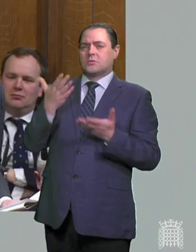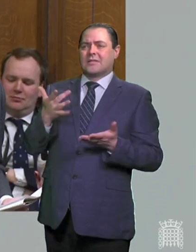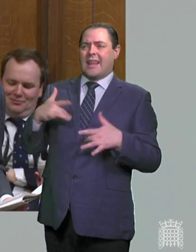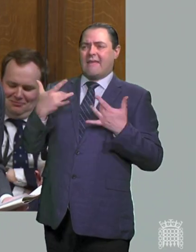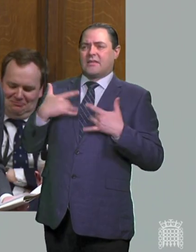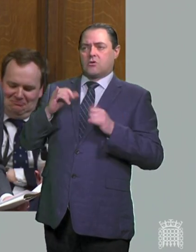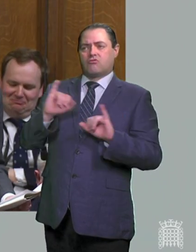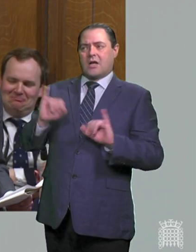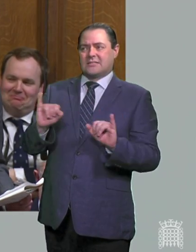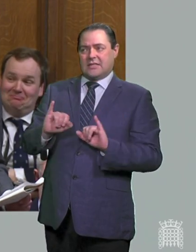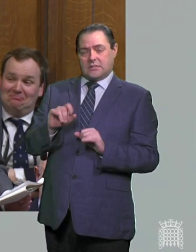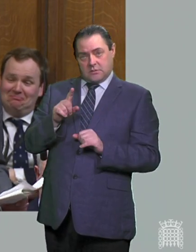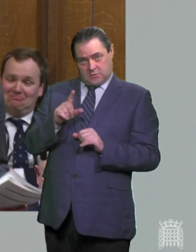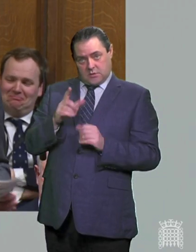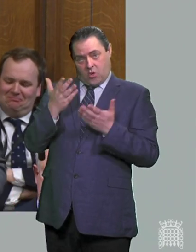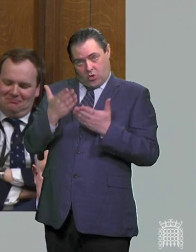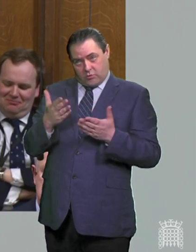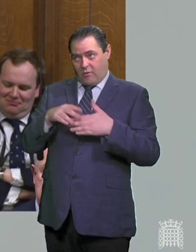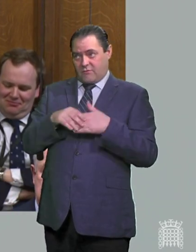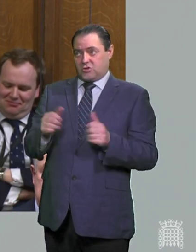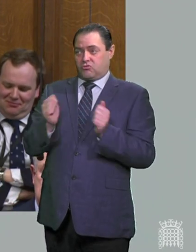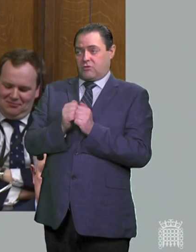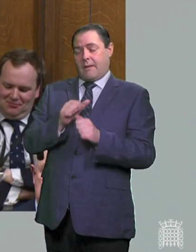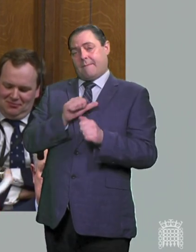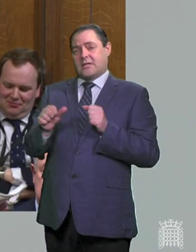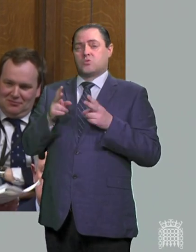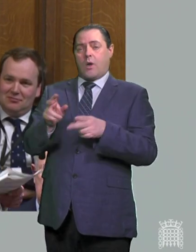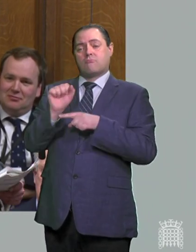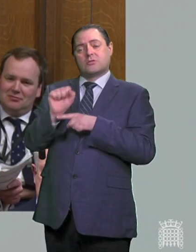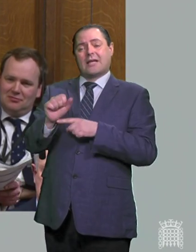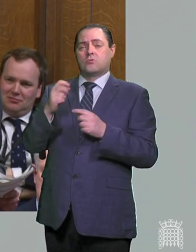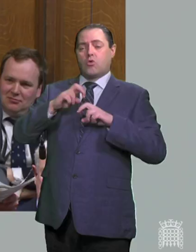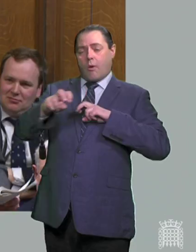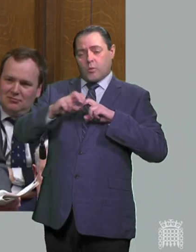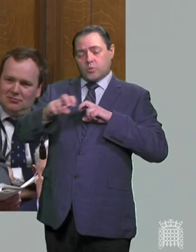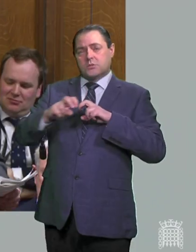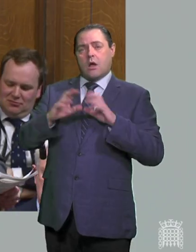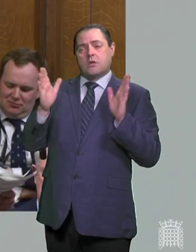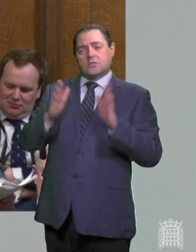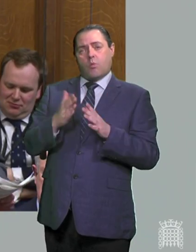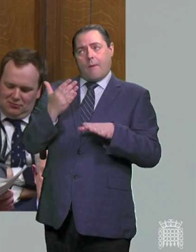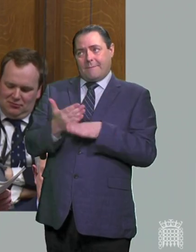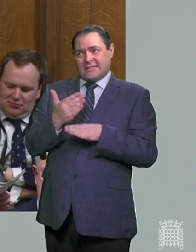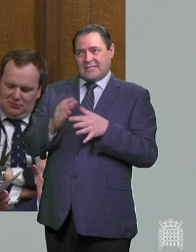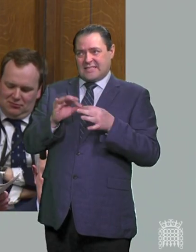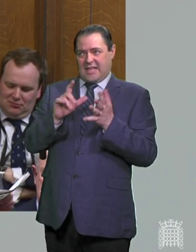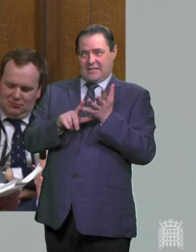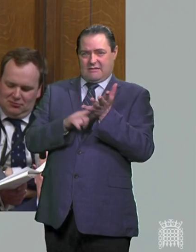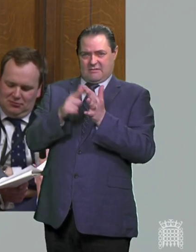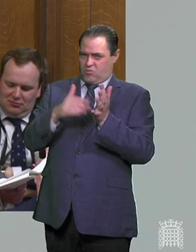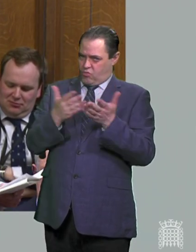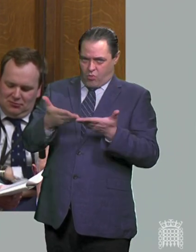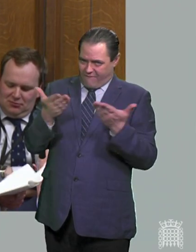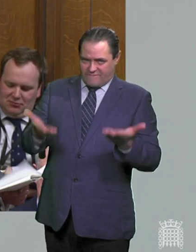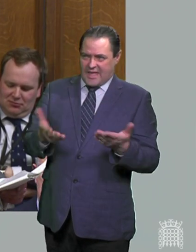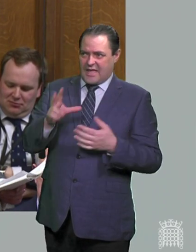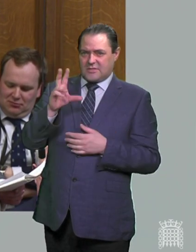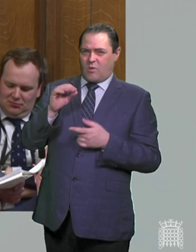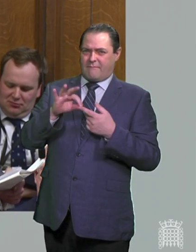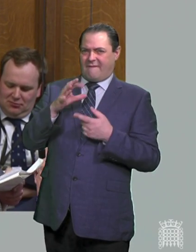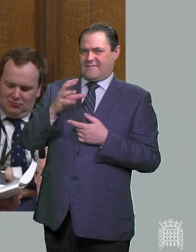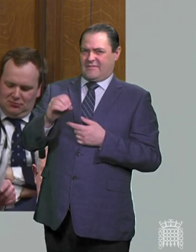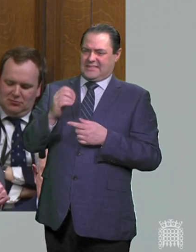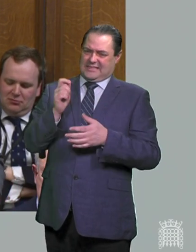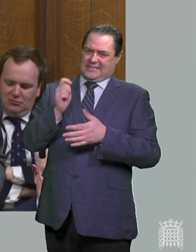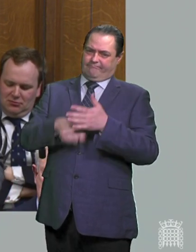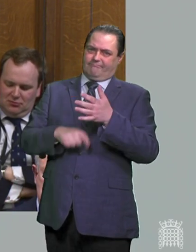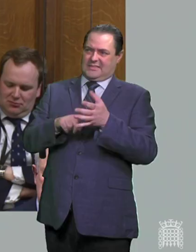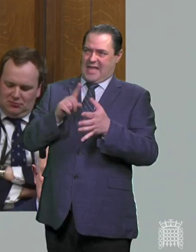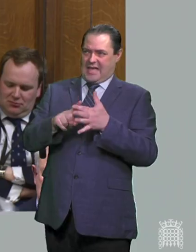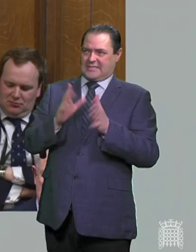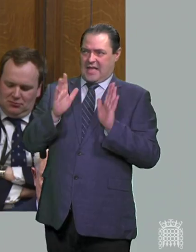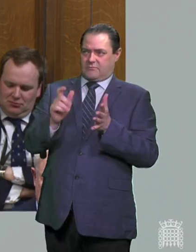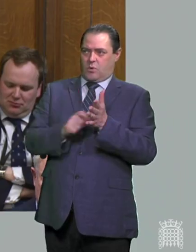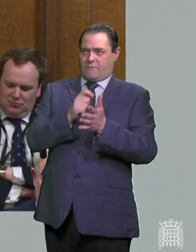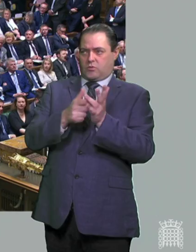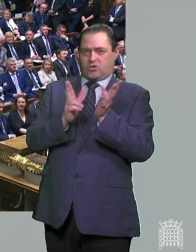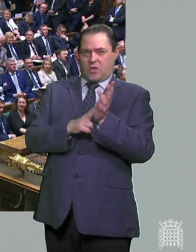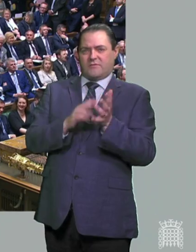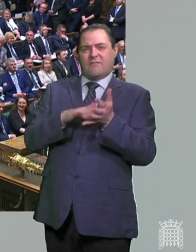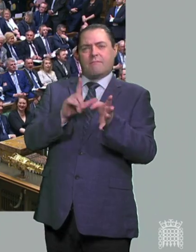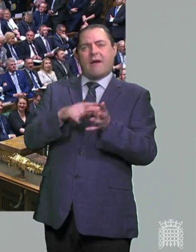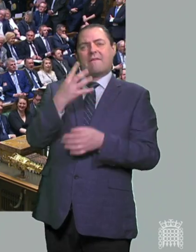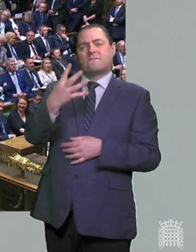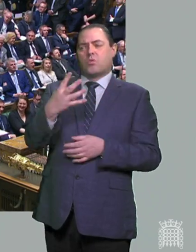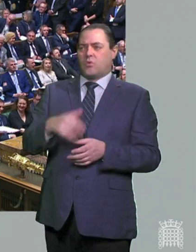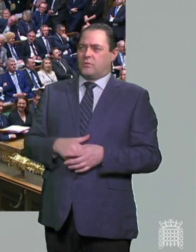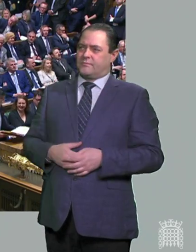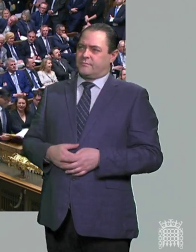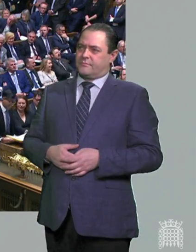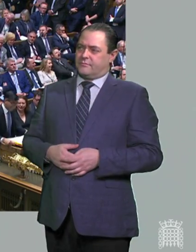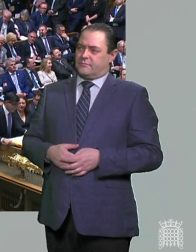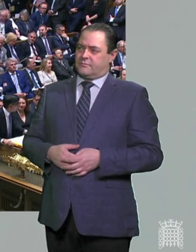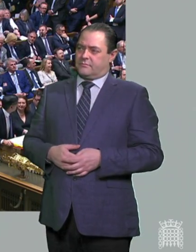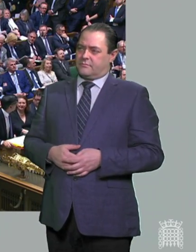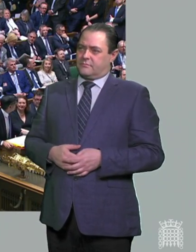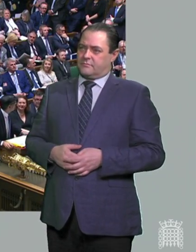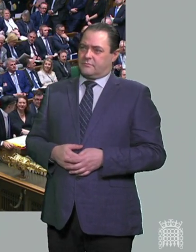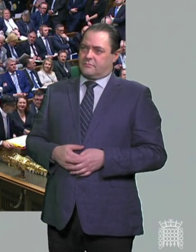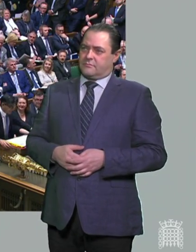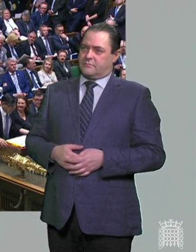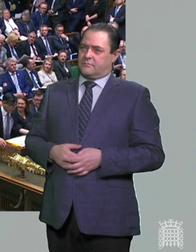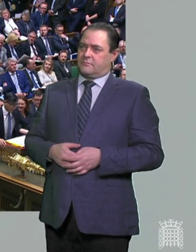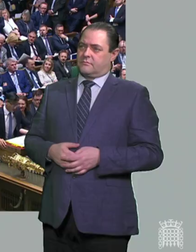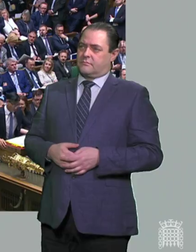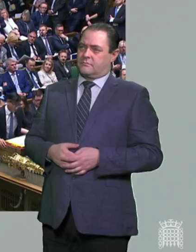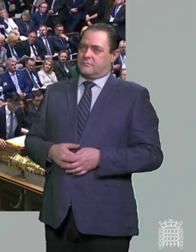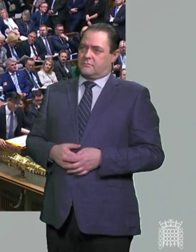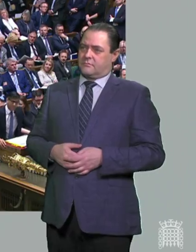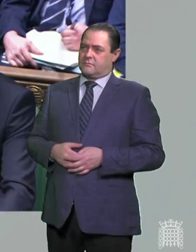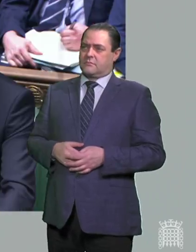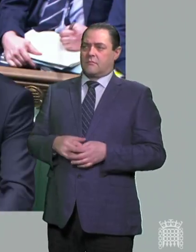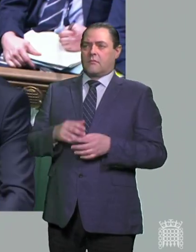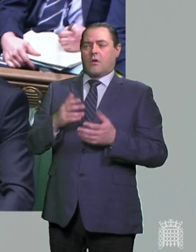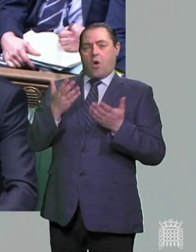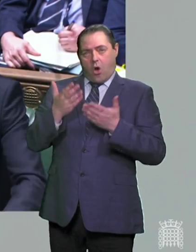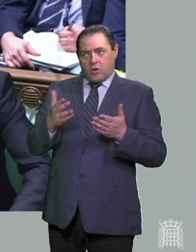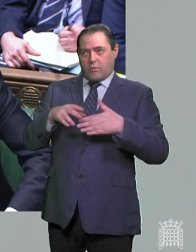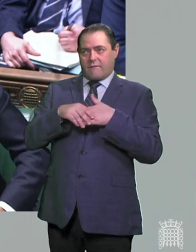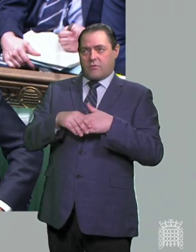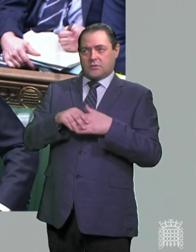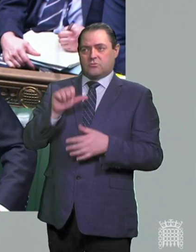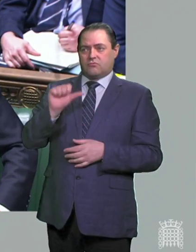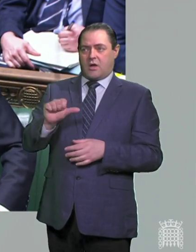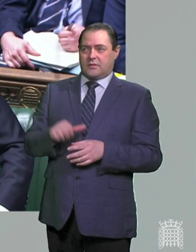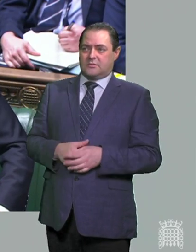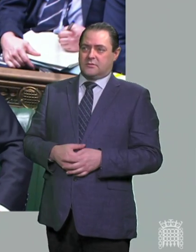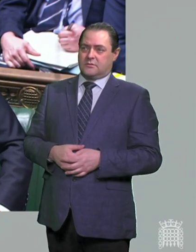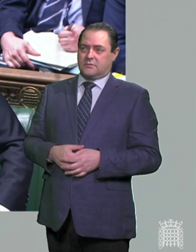Does my right honourable Friend agree that the best way to protect commuters and small businesses from the spread of this unfair, £12.50-a-day tax is to vote Conservative on 4 May?